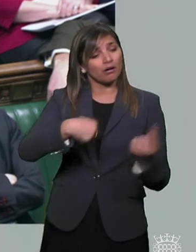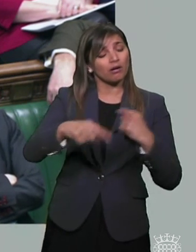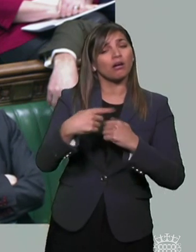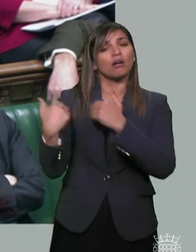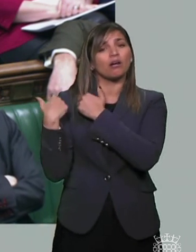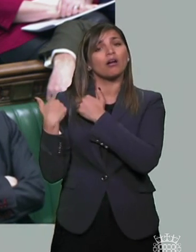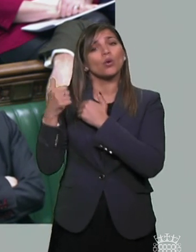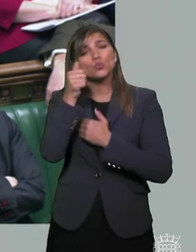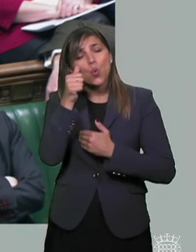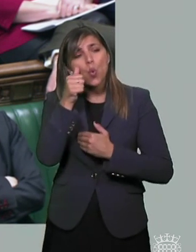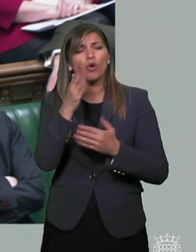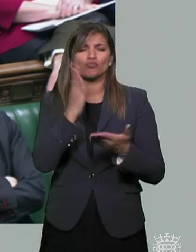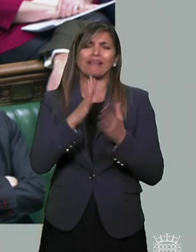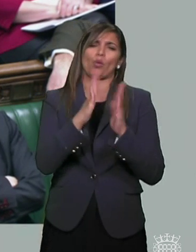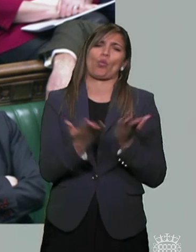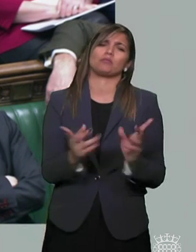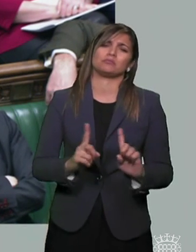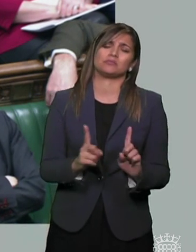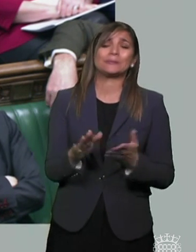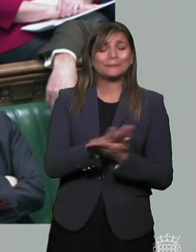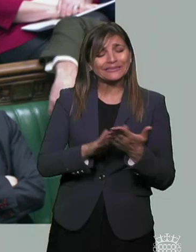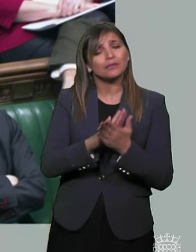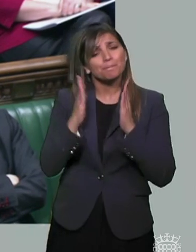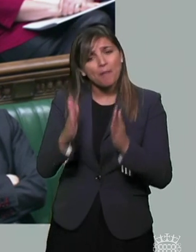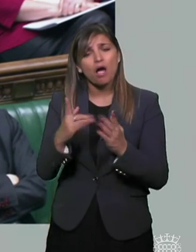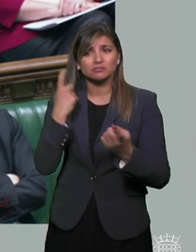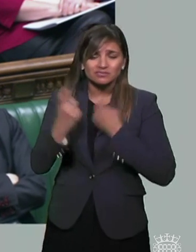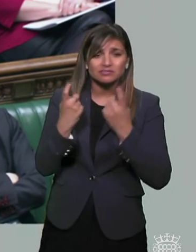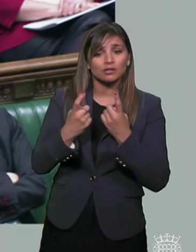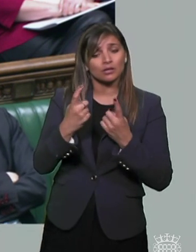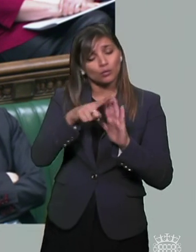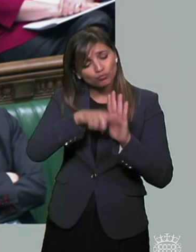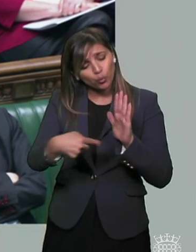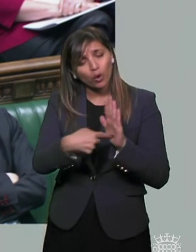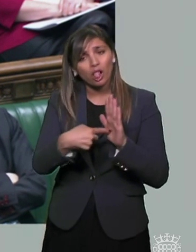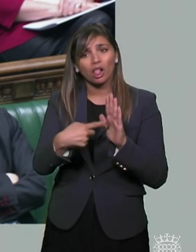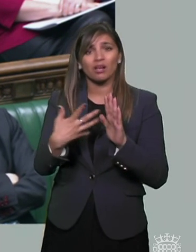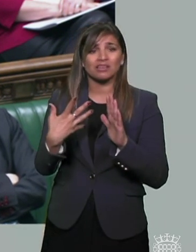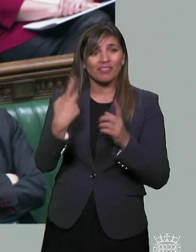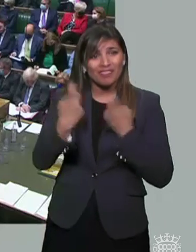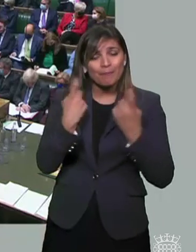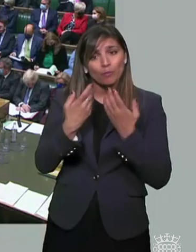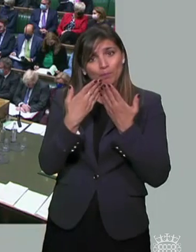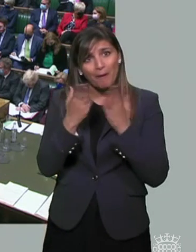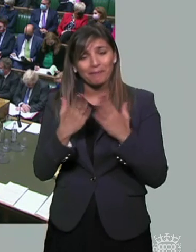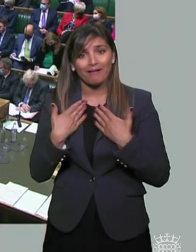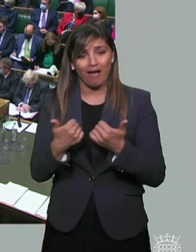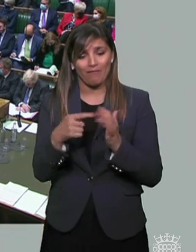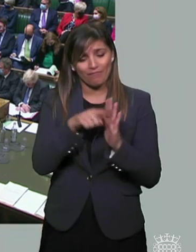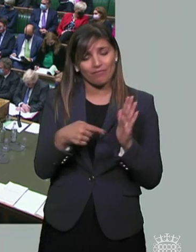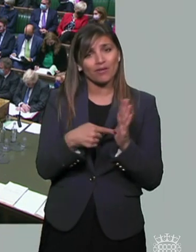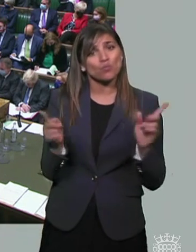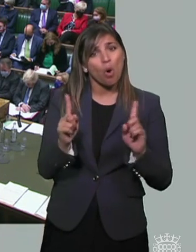That means increasing public health measures and increasing financial support for businesses and workers.